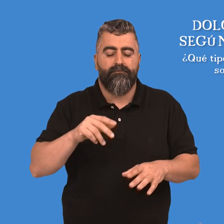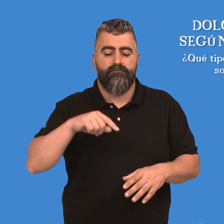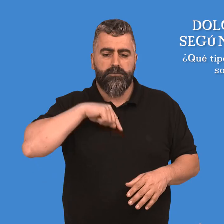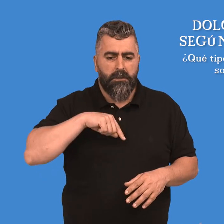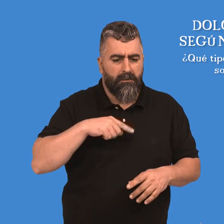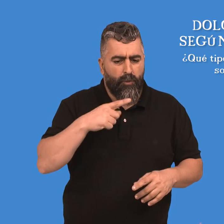sentir